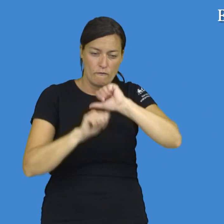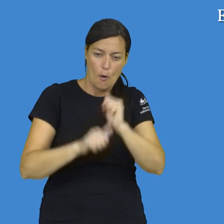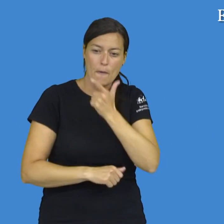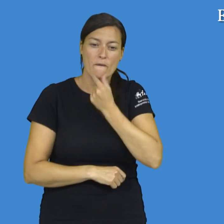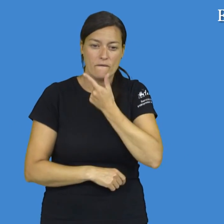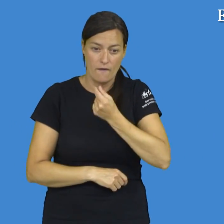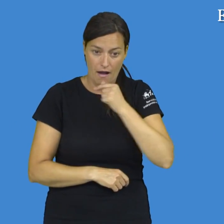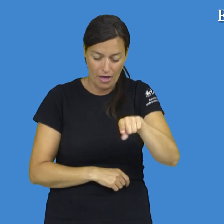fácil